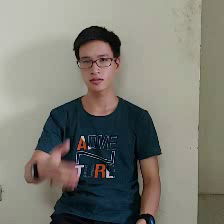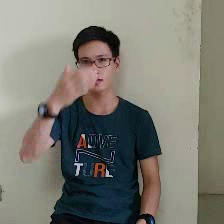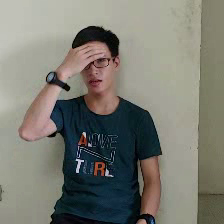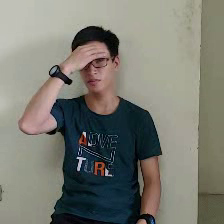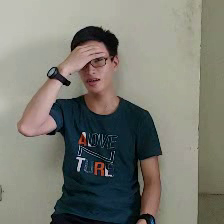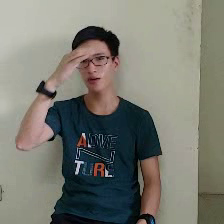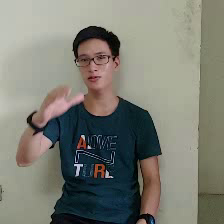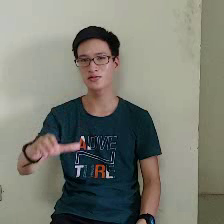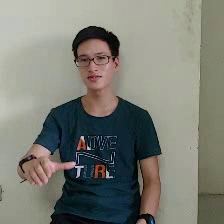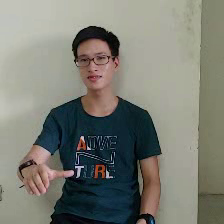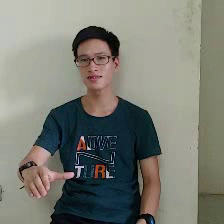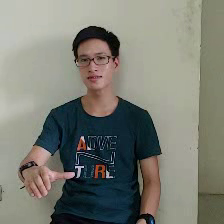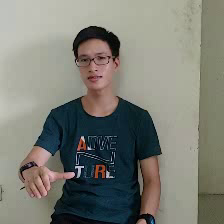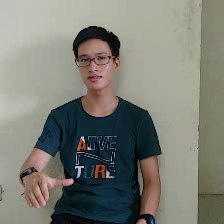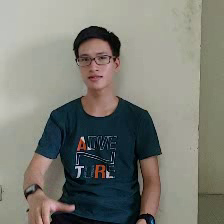Áp dụng